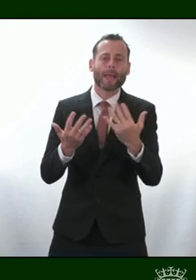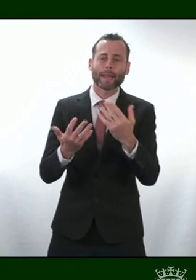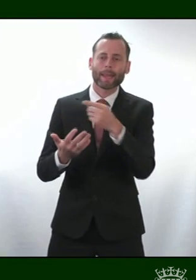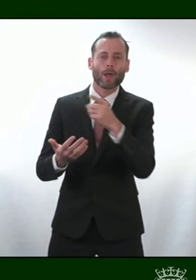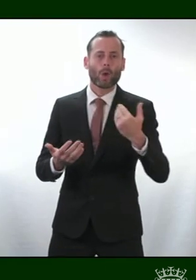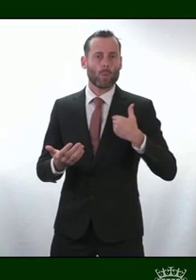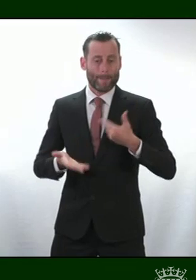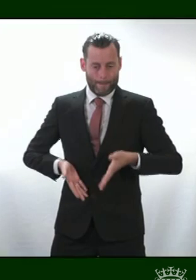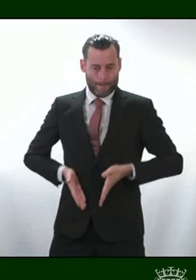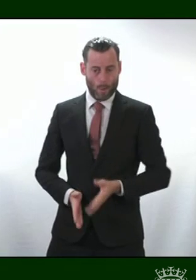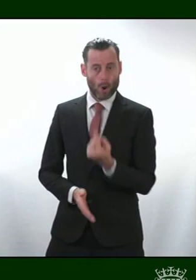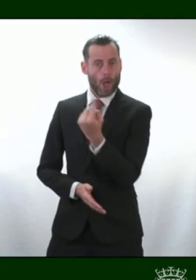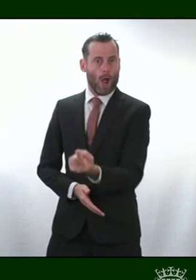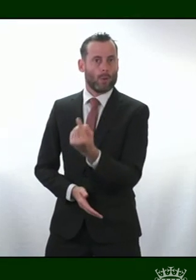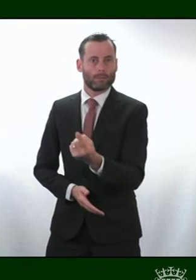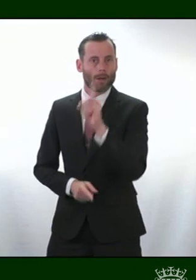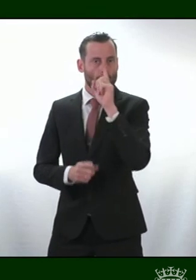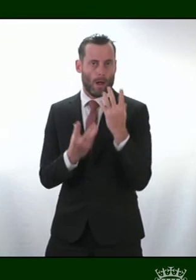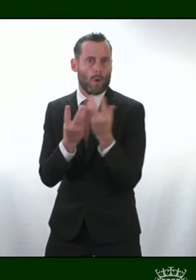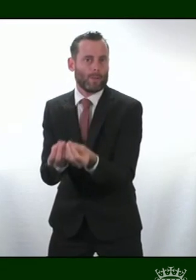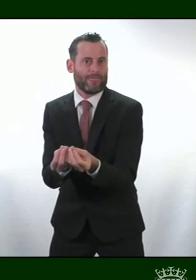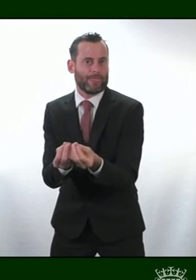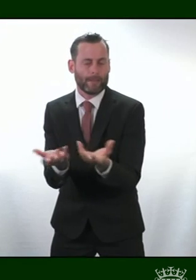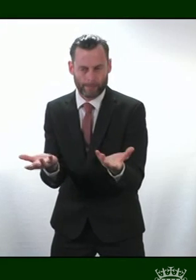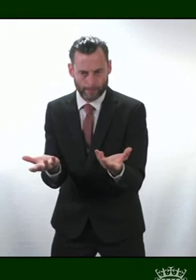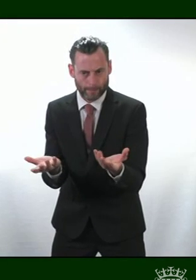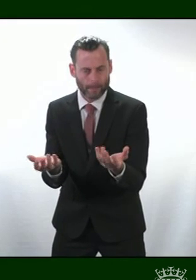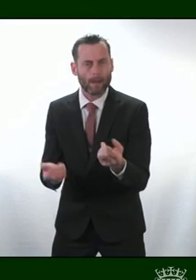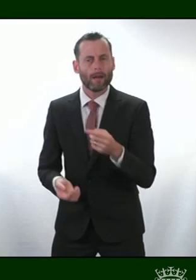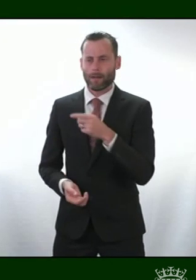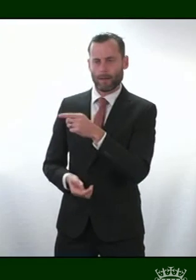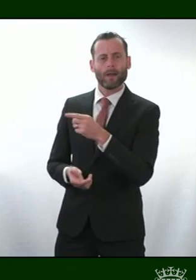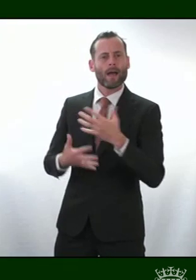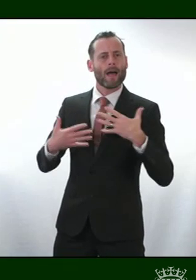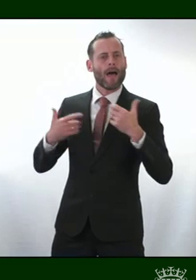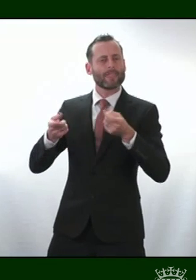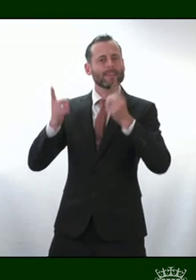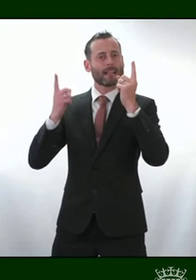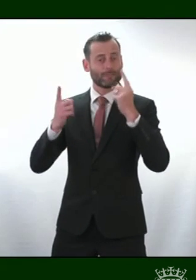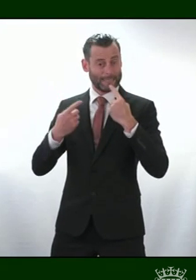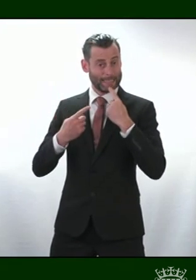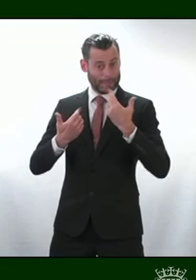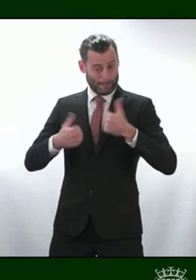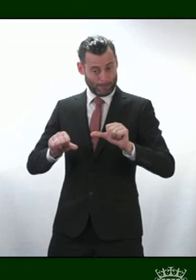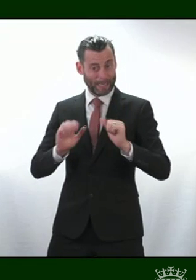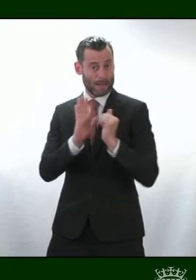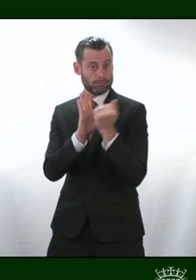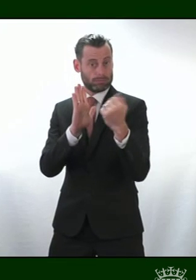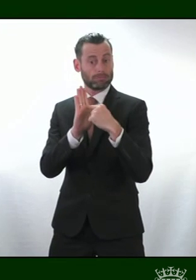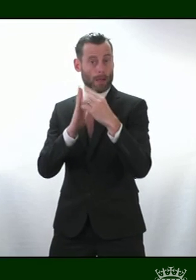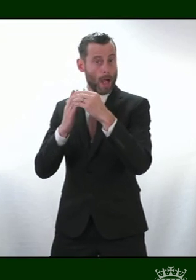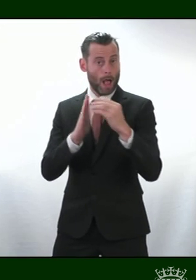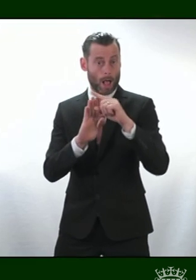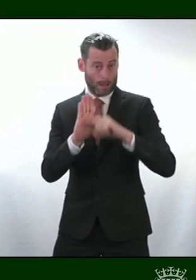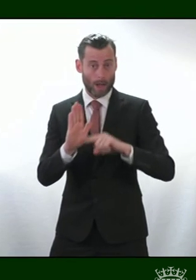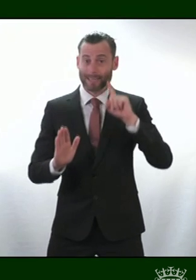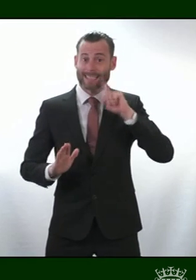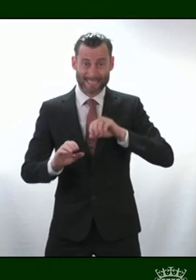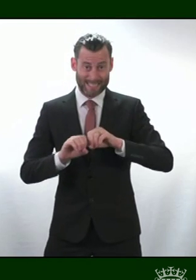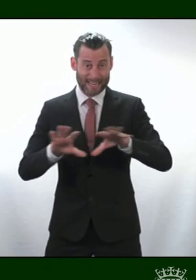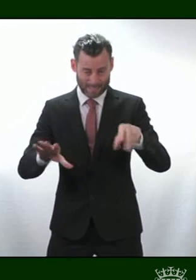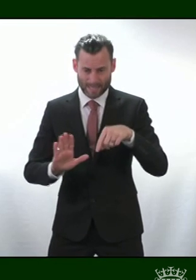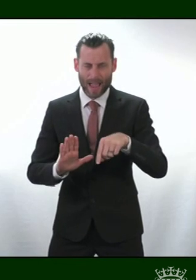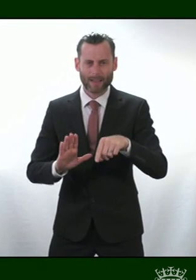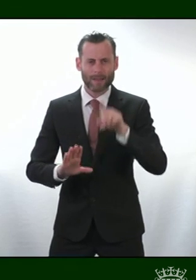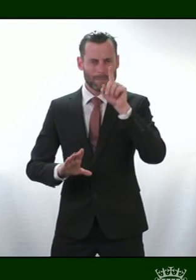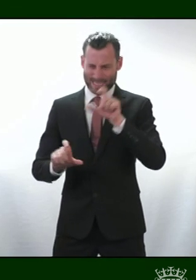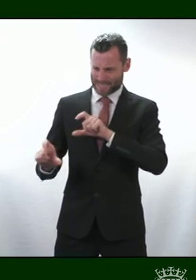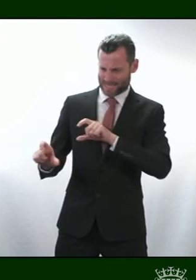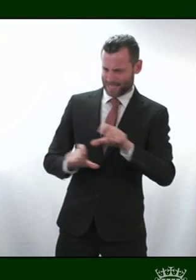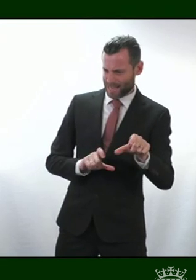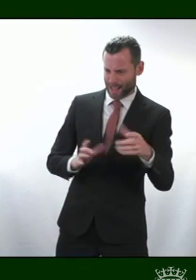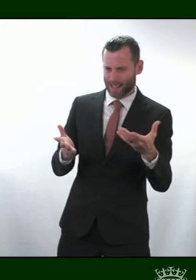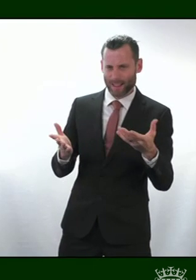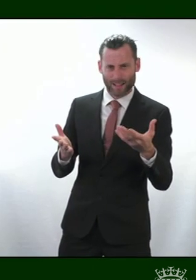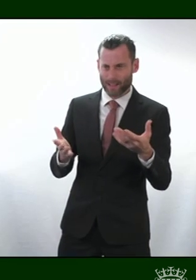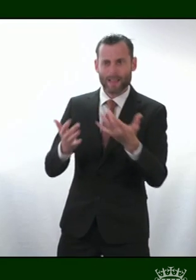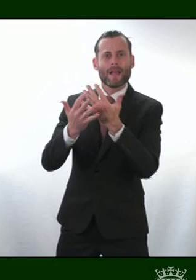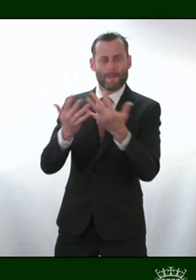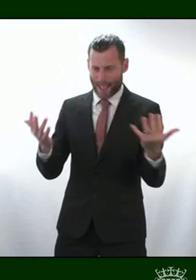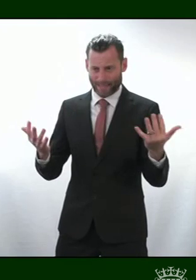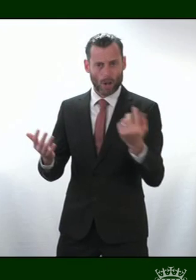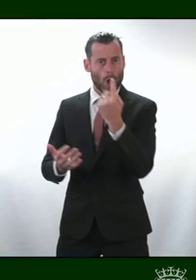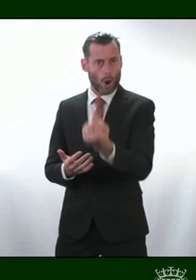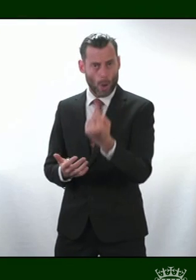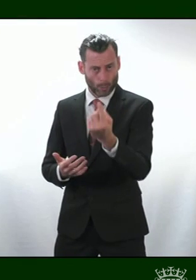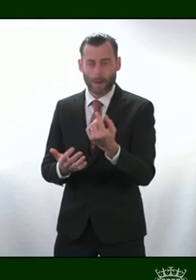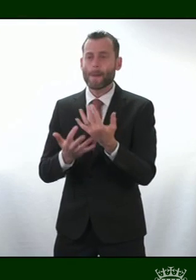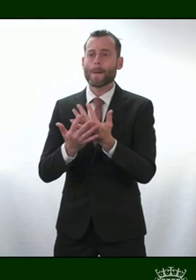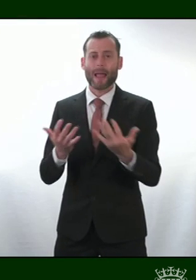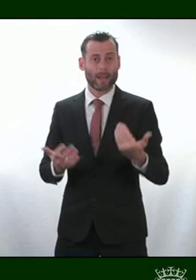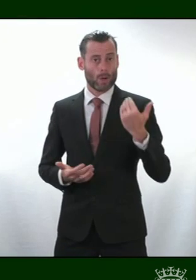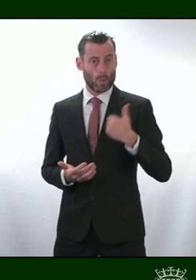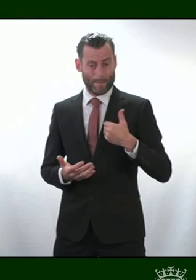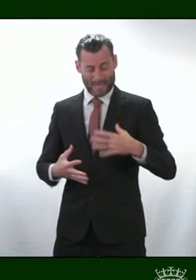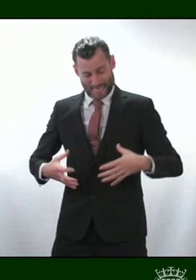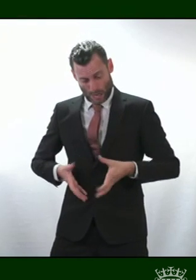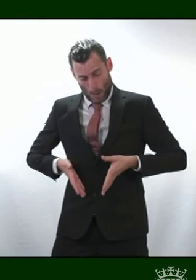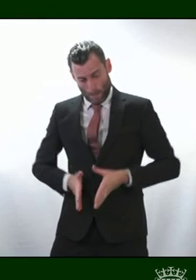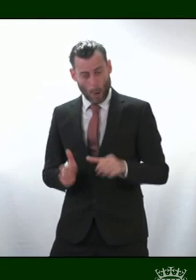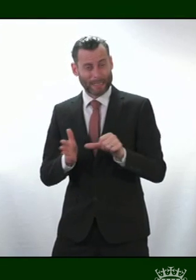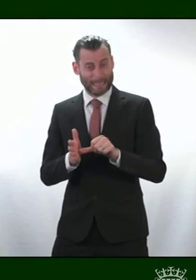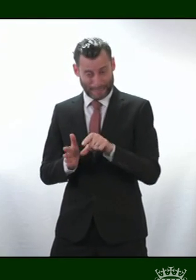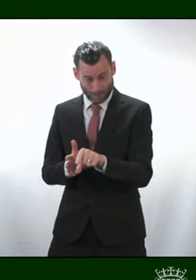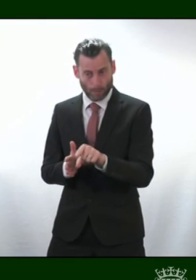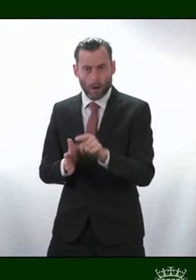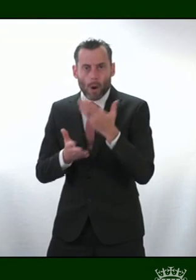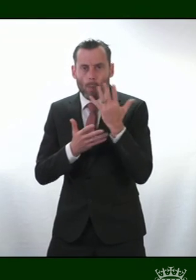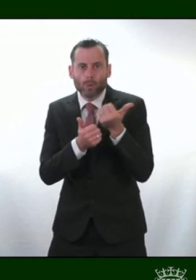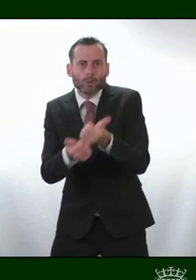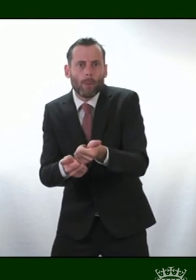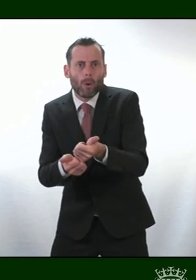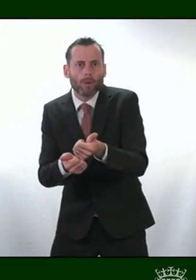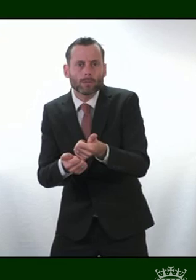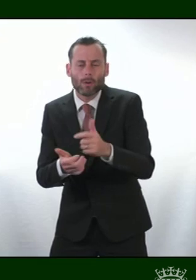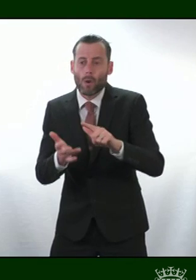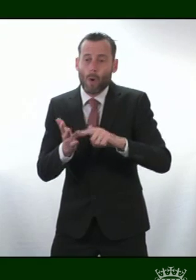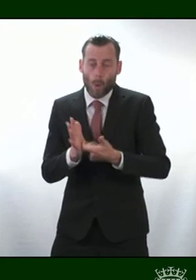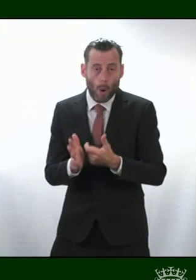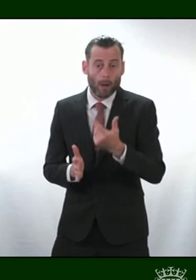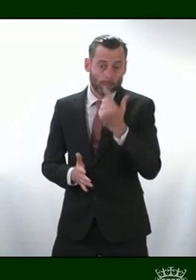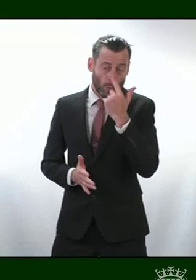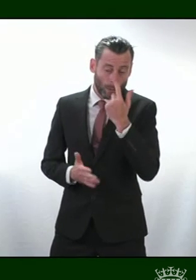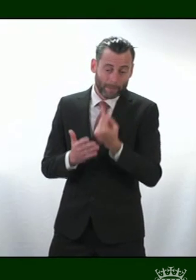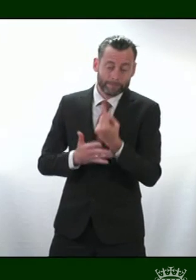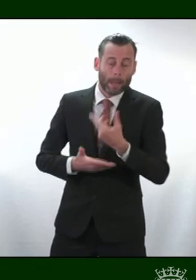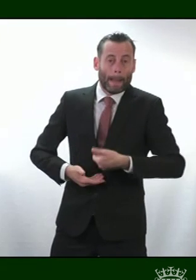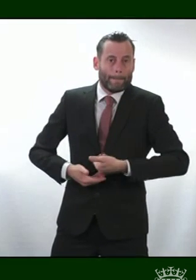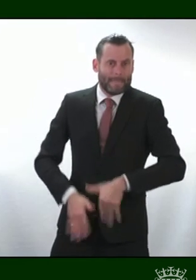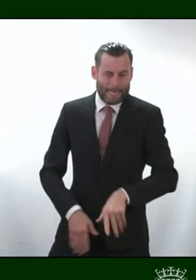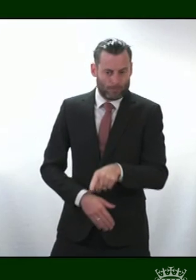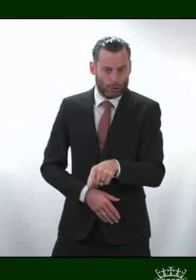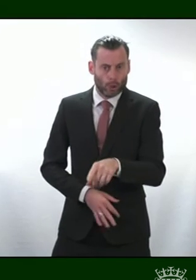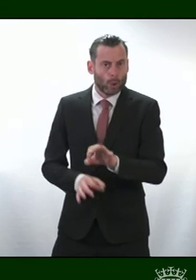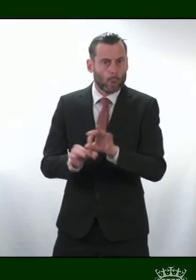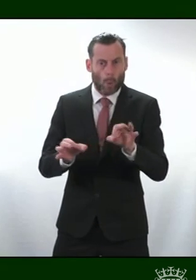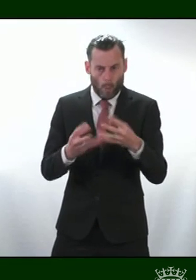The Health Secretary yesterday said that the new guidance had been issued, but even under that new guidance, many birth partners will not be allowed to join until the moment of established labour, leaving women enduring difficult labours or, even worse, traumatic and devastating miscarriages alone without support.